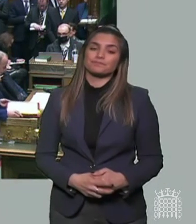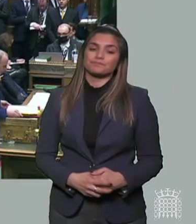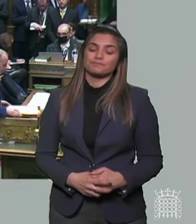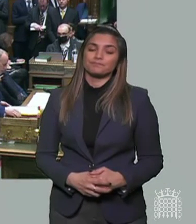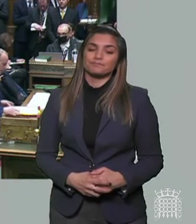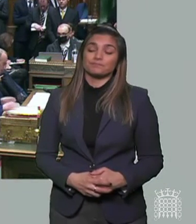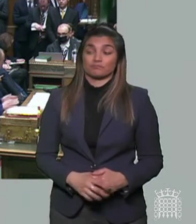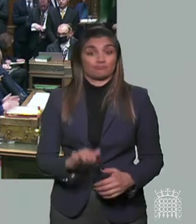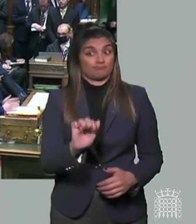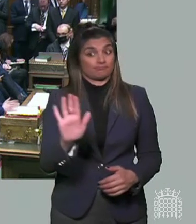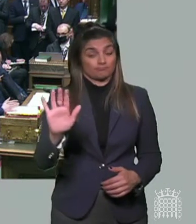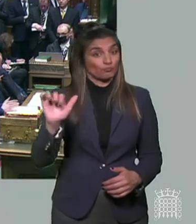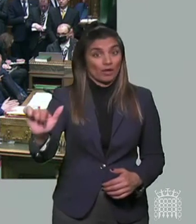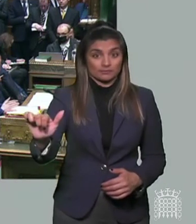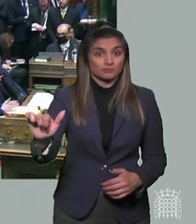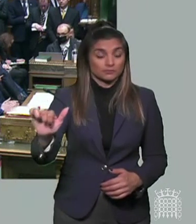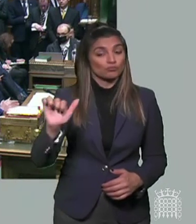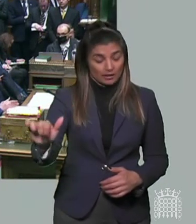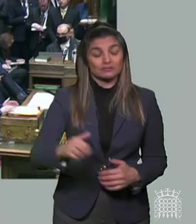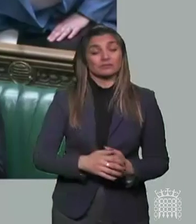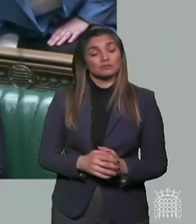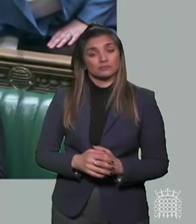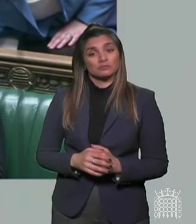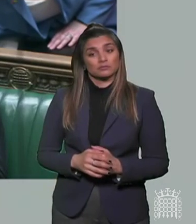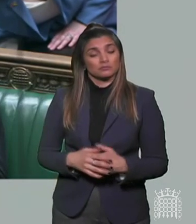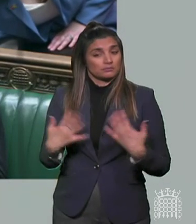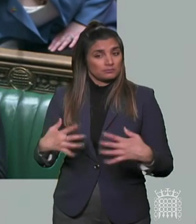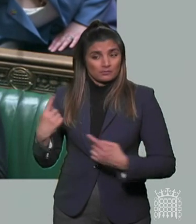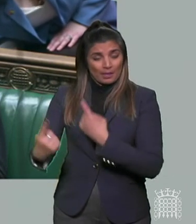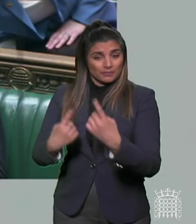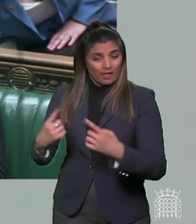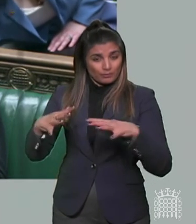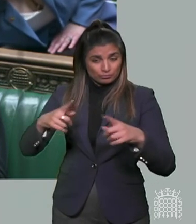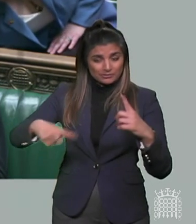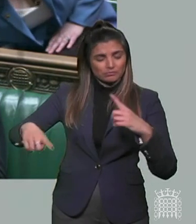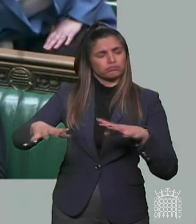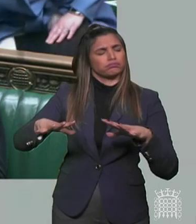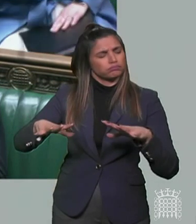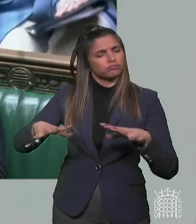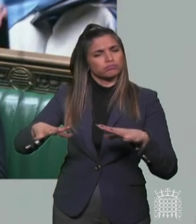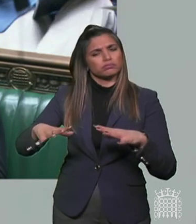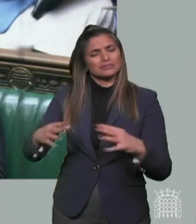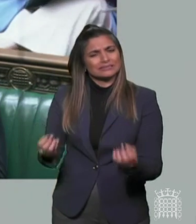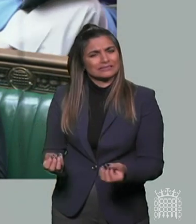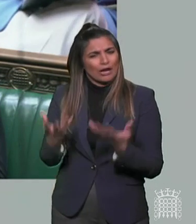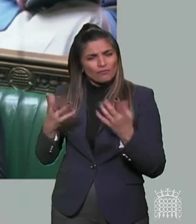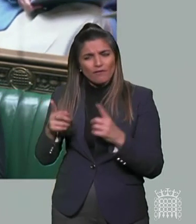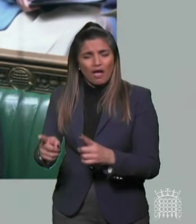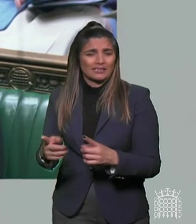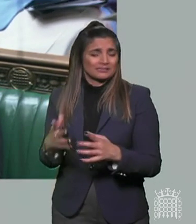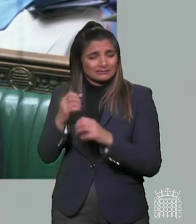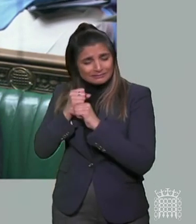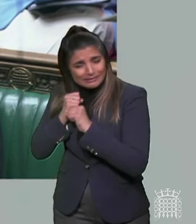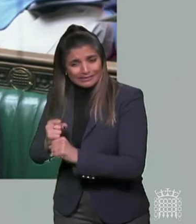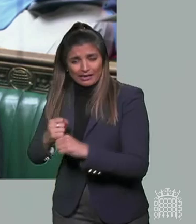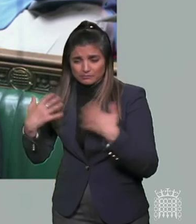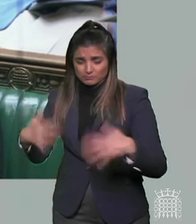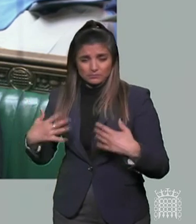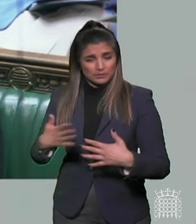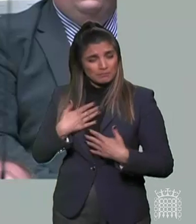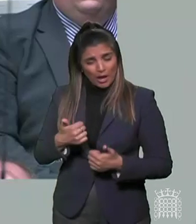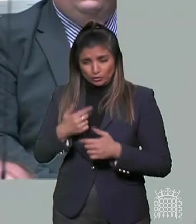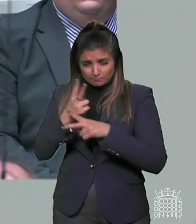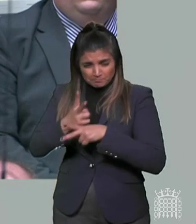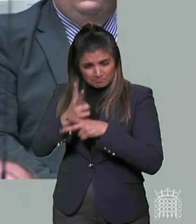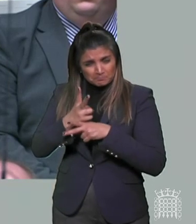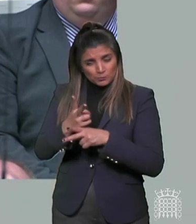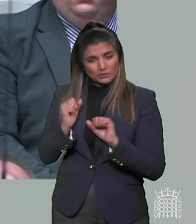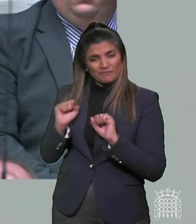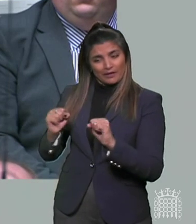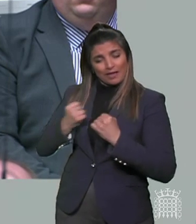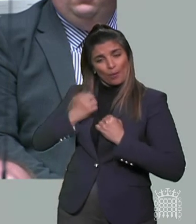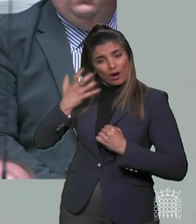My honourable Friend is right to pay tribute to the professionalism, dedication and sacrifices made by our servicemen and women every day to defend this country.